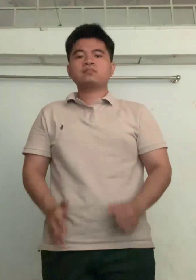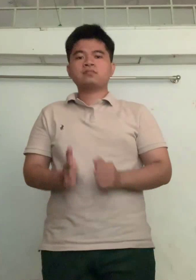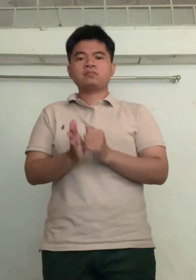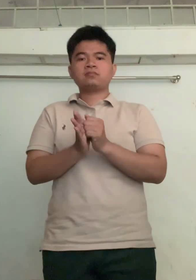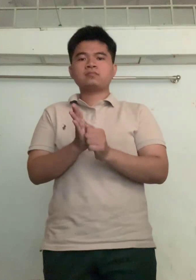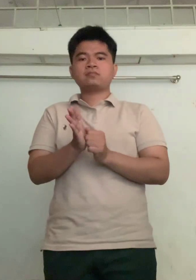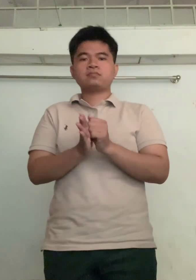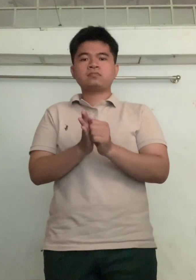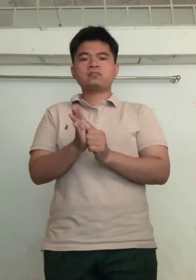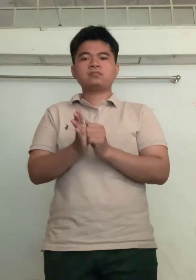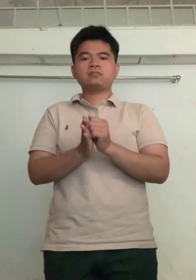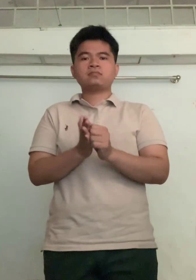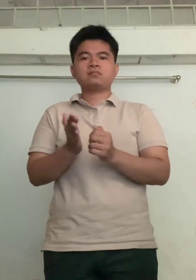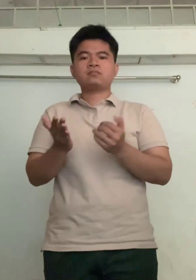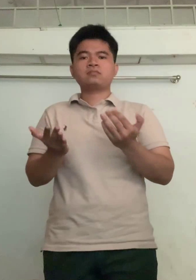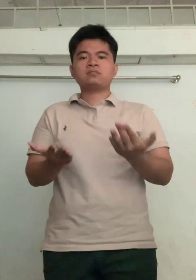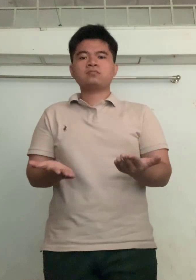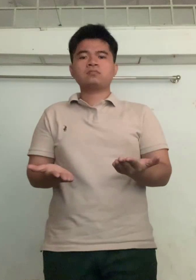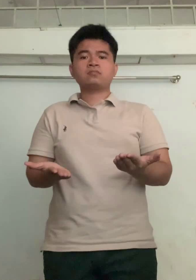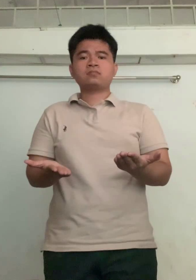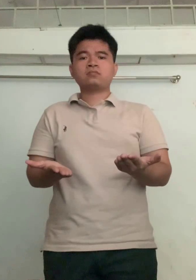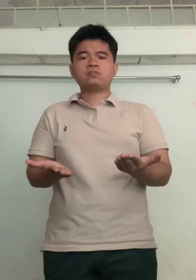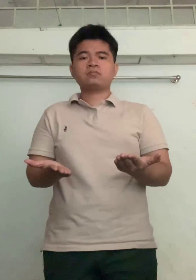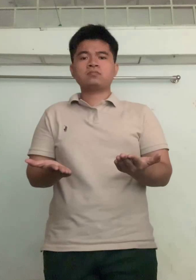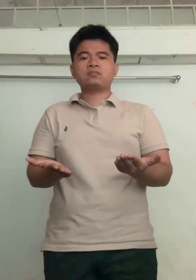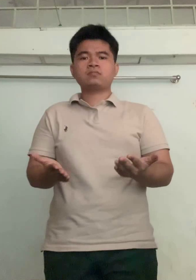thang nay